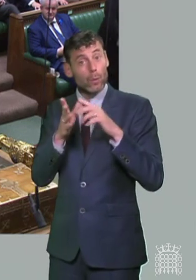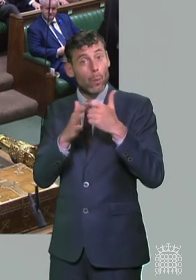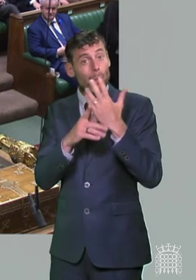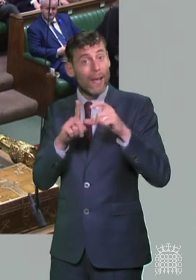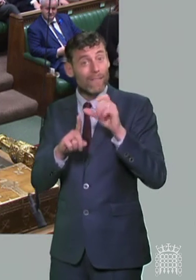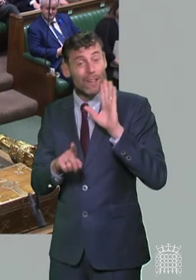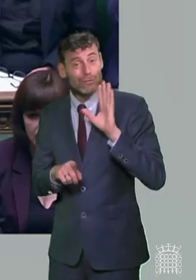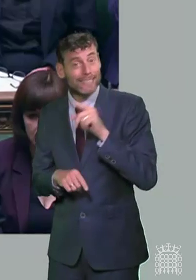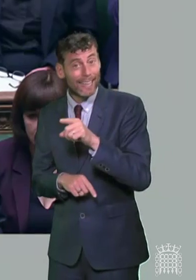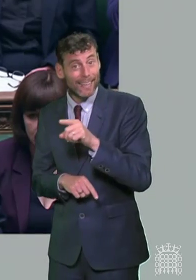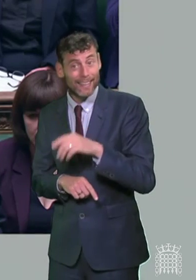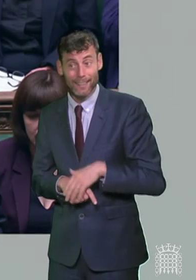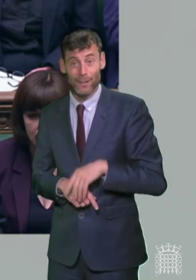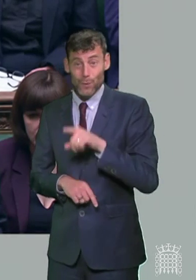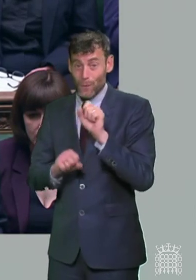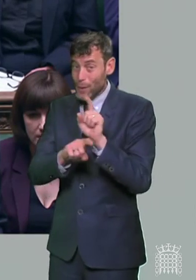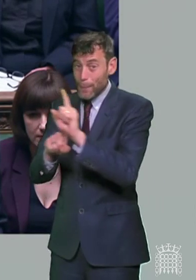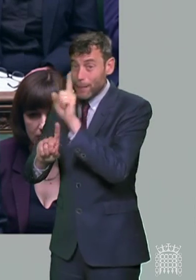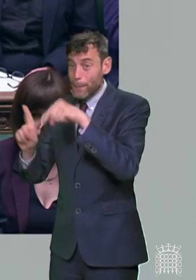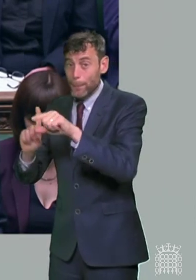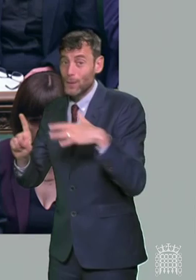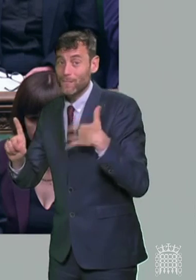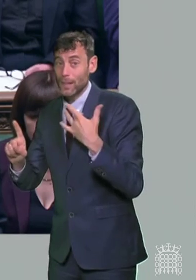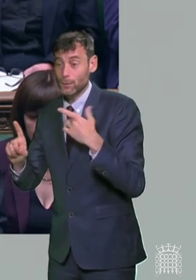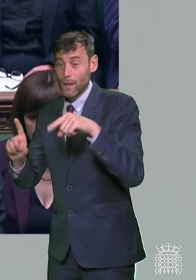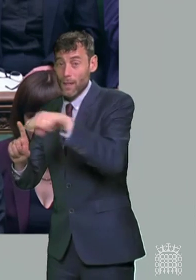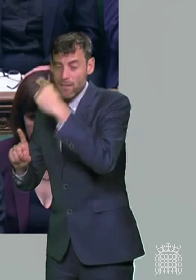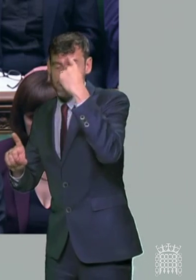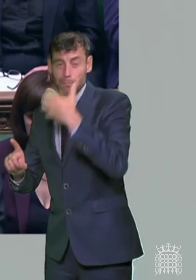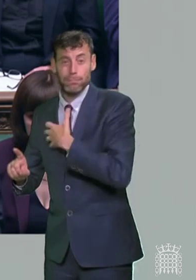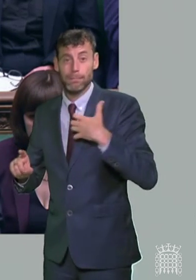He has crashed the economy and he has put everybody’s tax up.